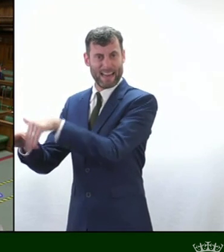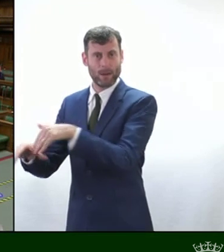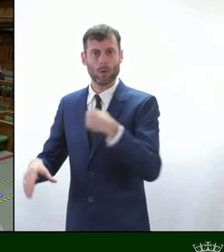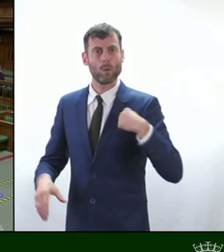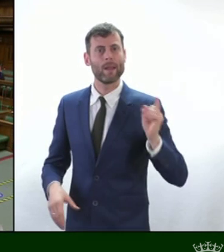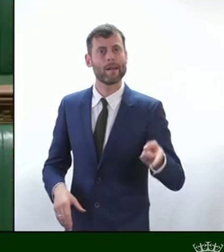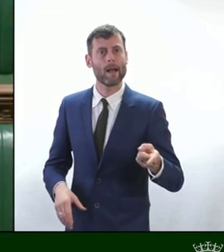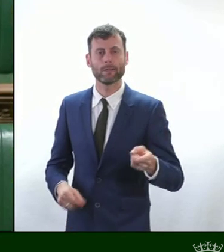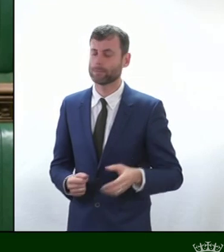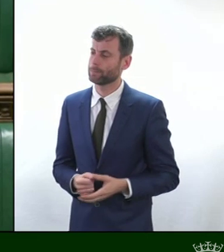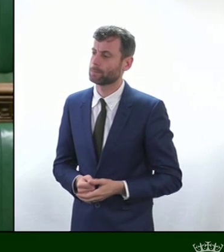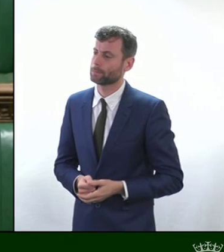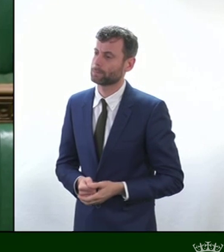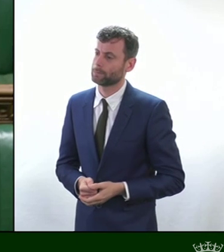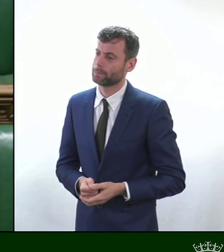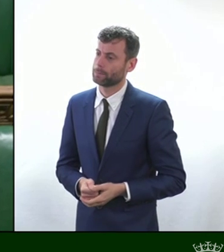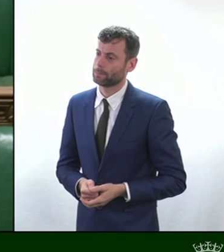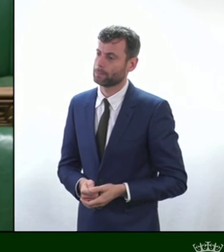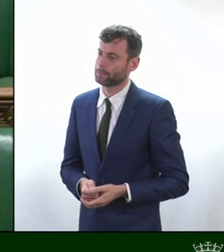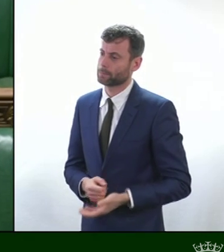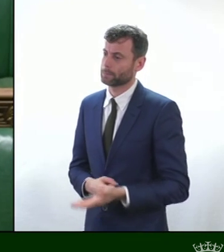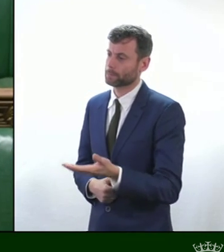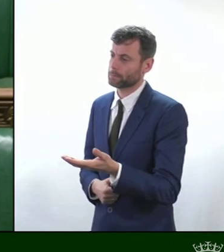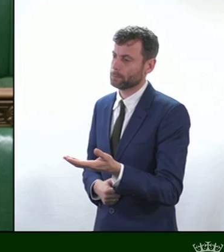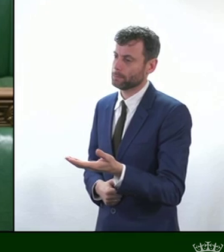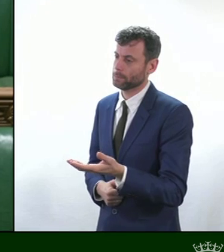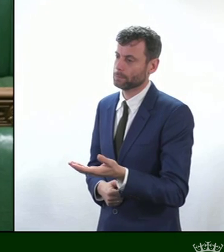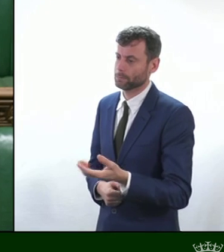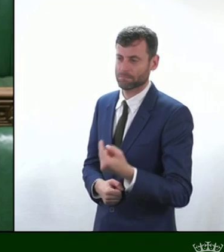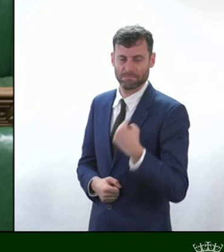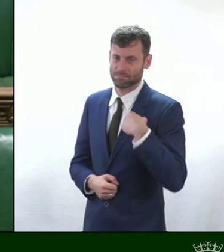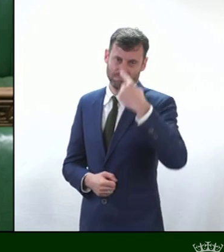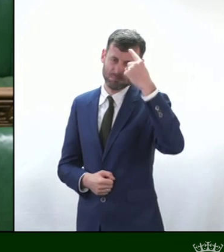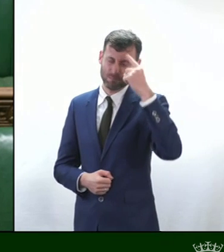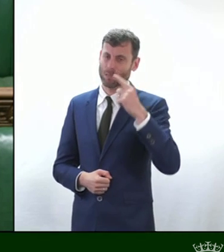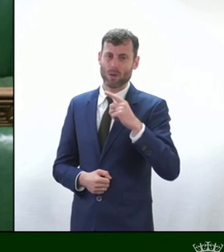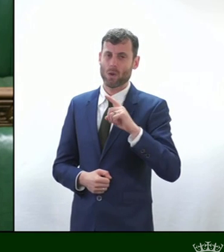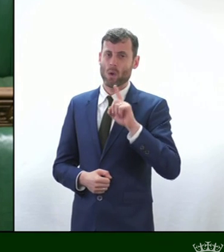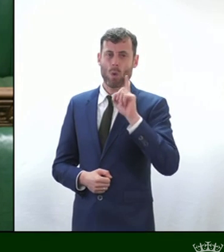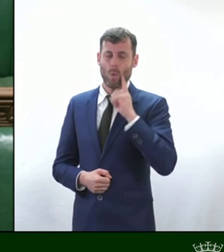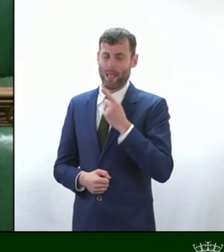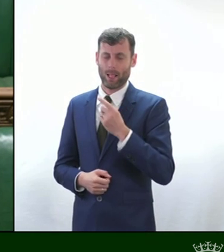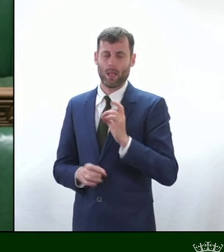The only reasonable answer to that question is that I think it is highly unlikely that those letters will arrive.